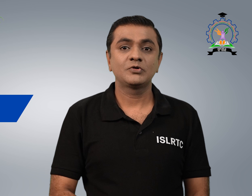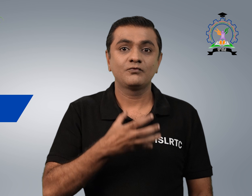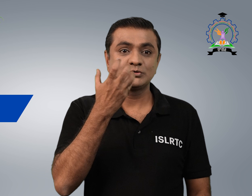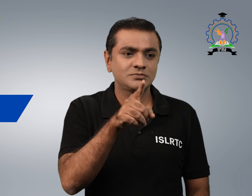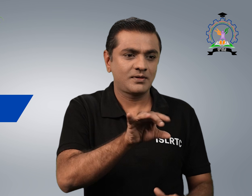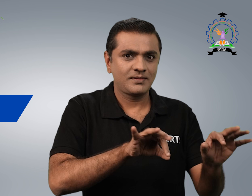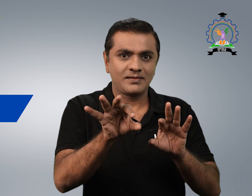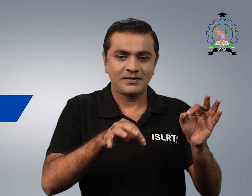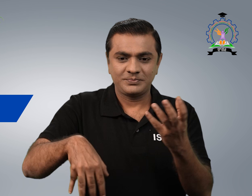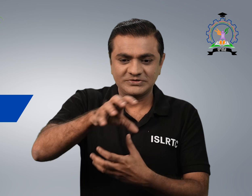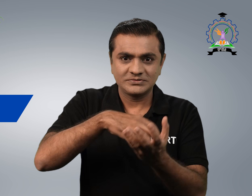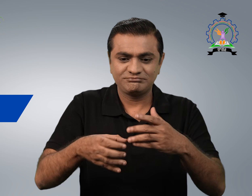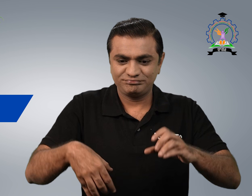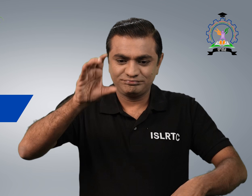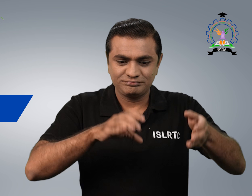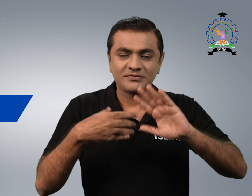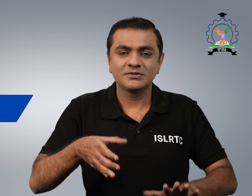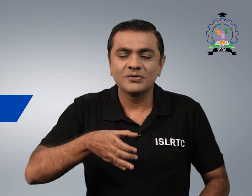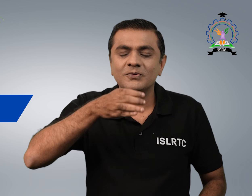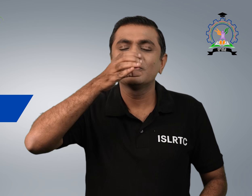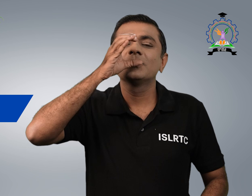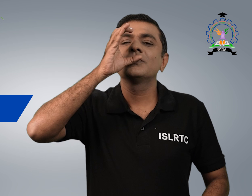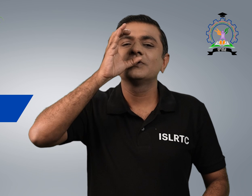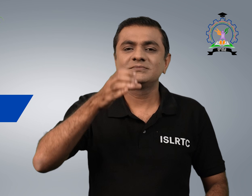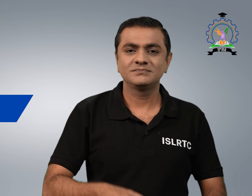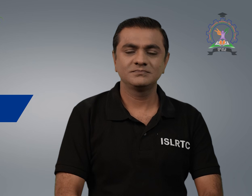A mocktail is a mixed drink made with various fruit juices.